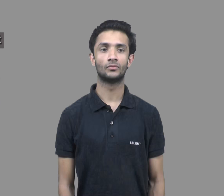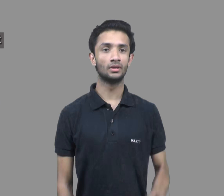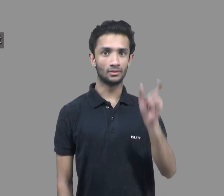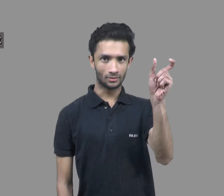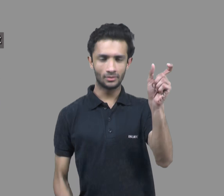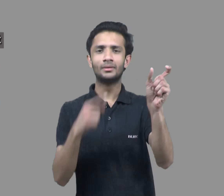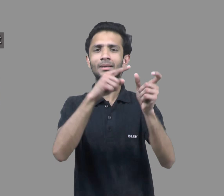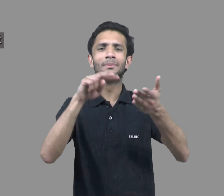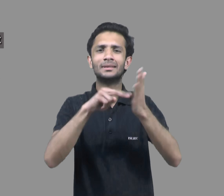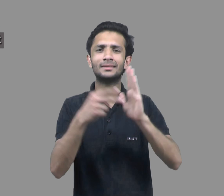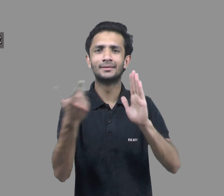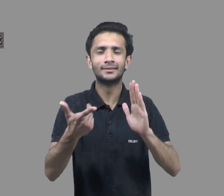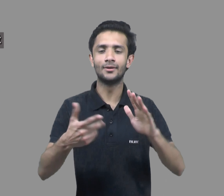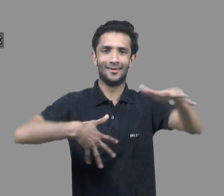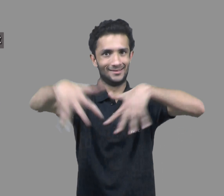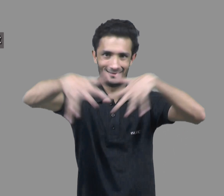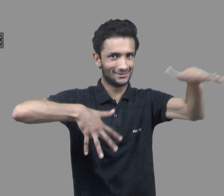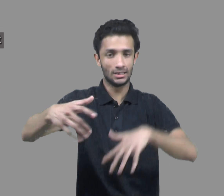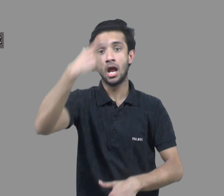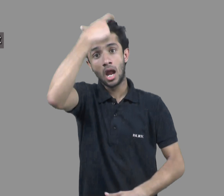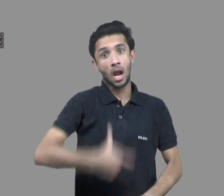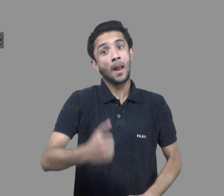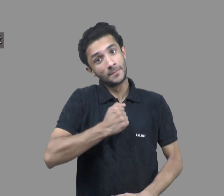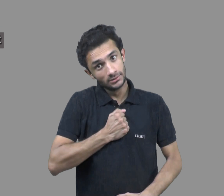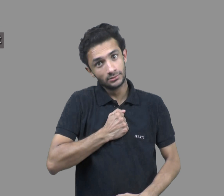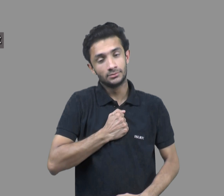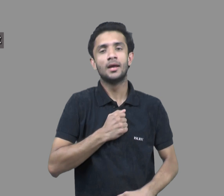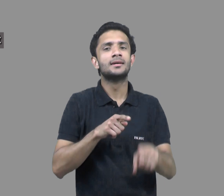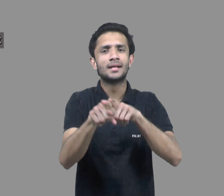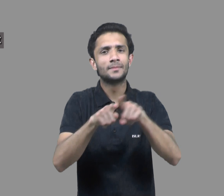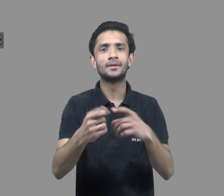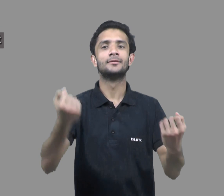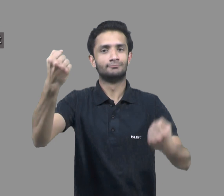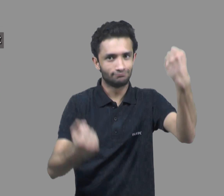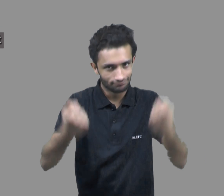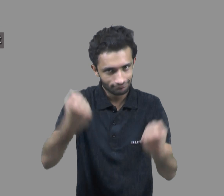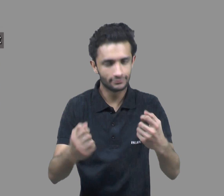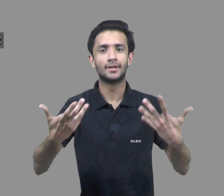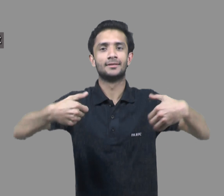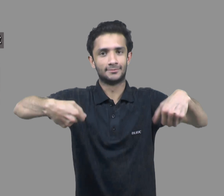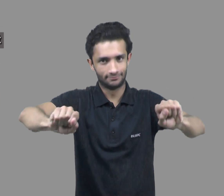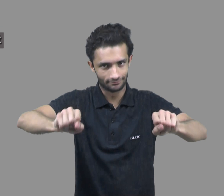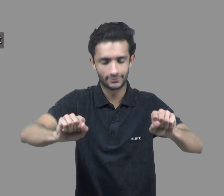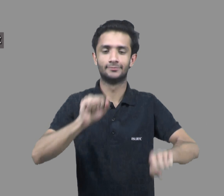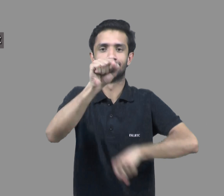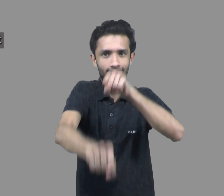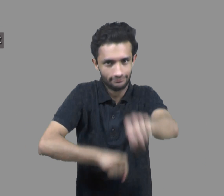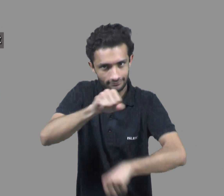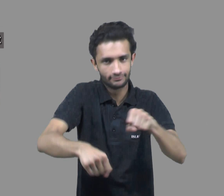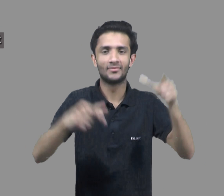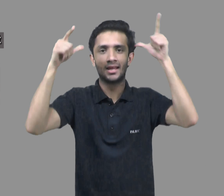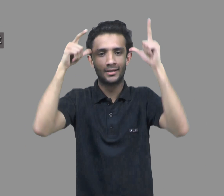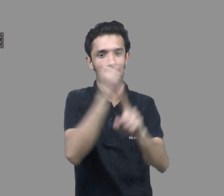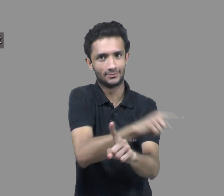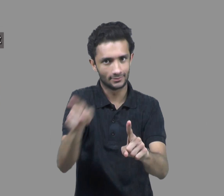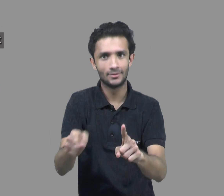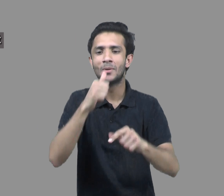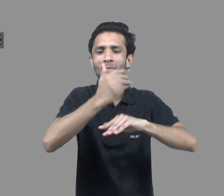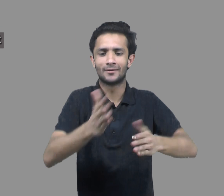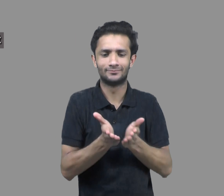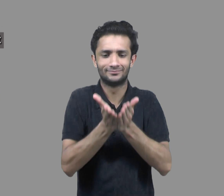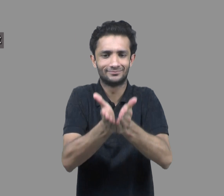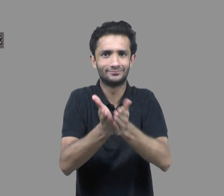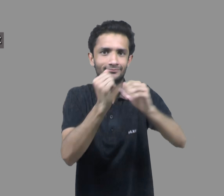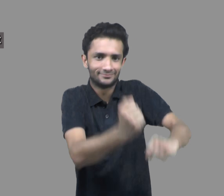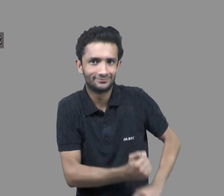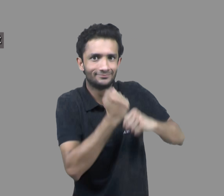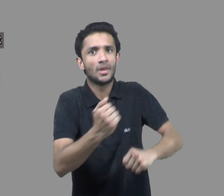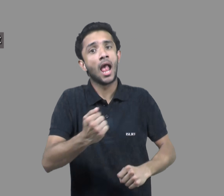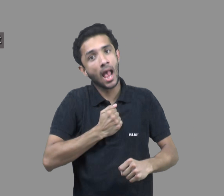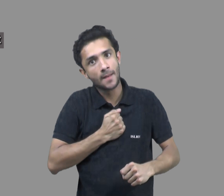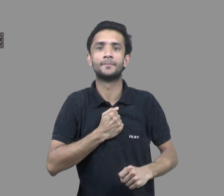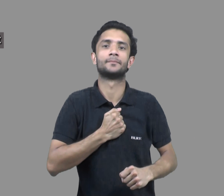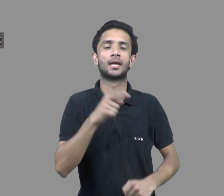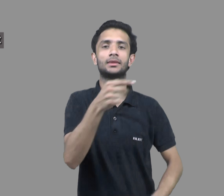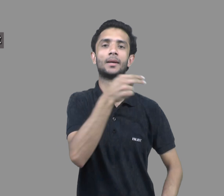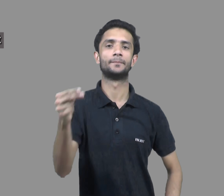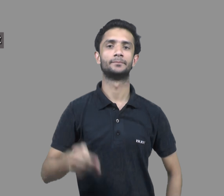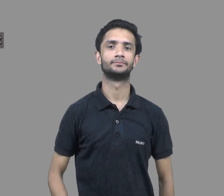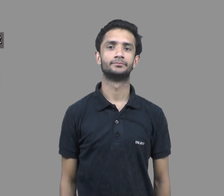Private Transport